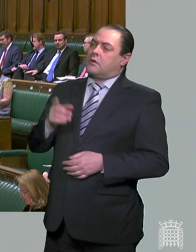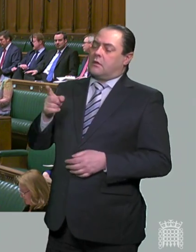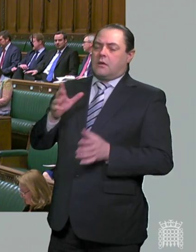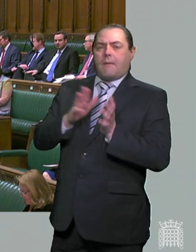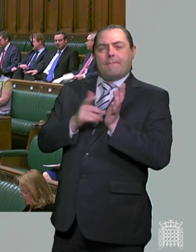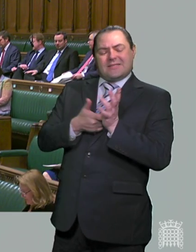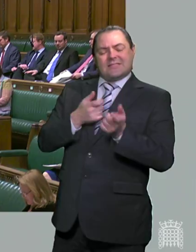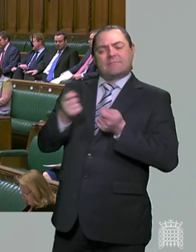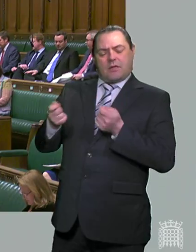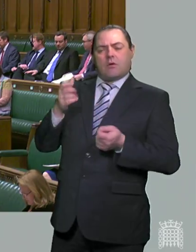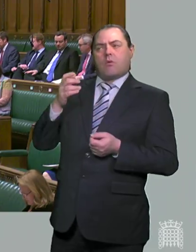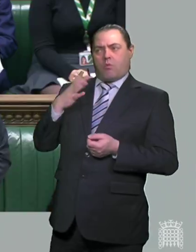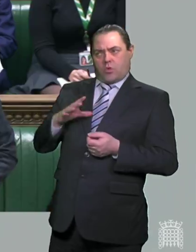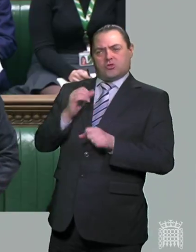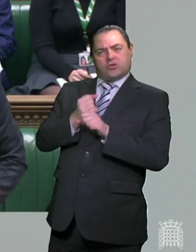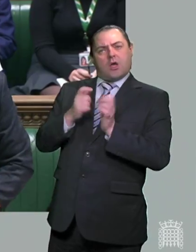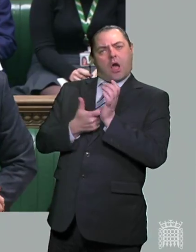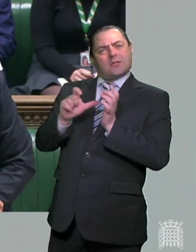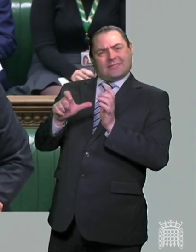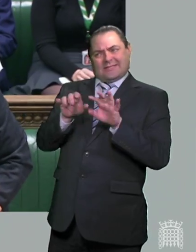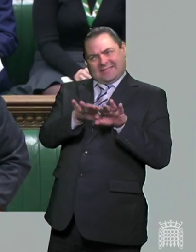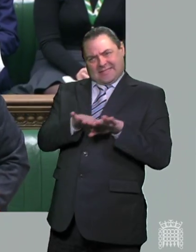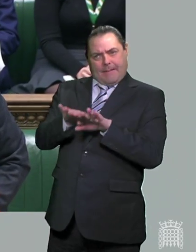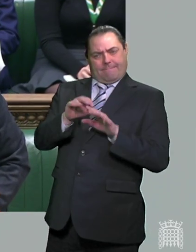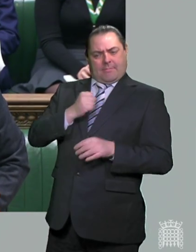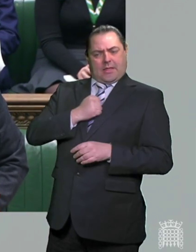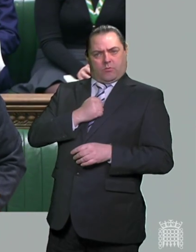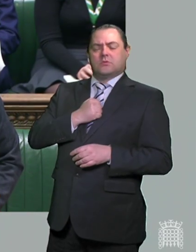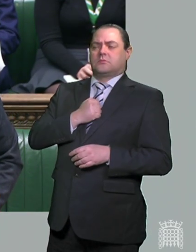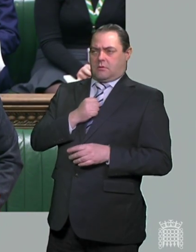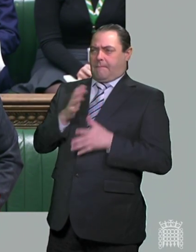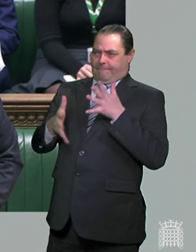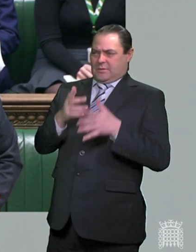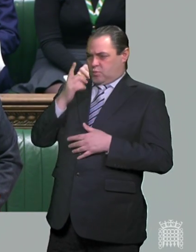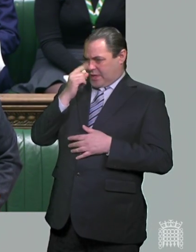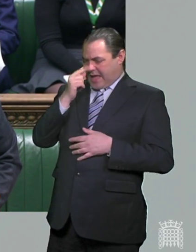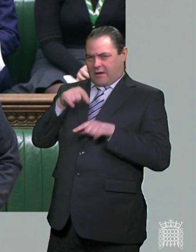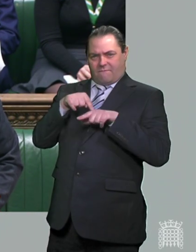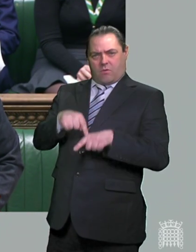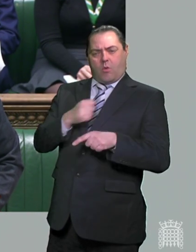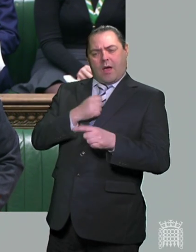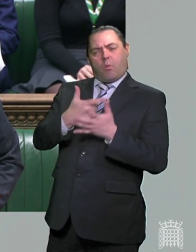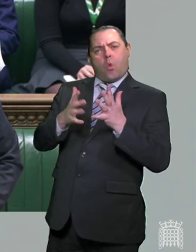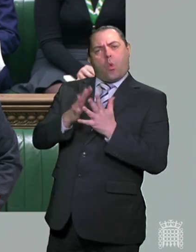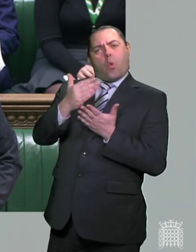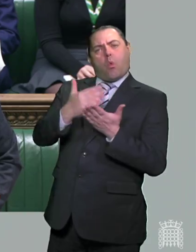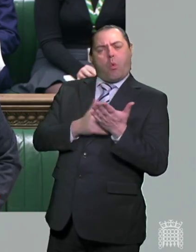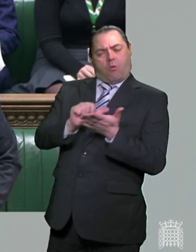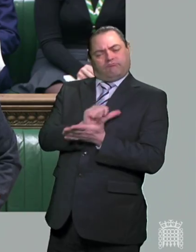A consistent approach to GRCs is fundamental to the effective functioning of legislation in this area.